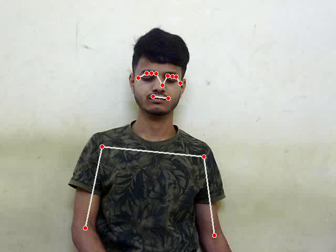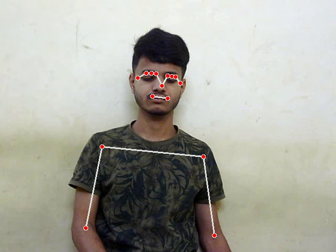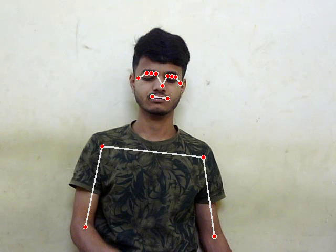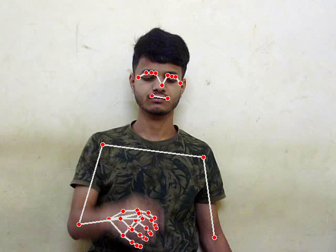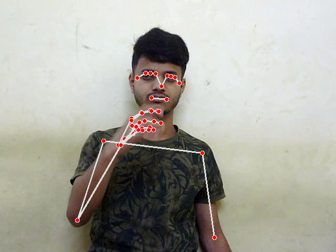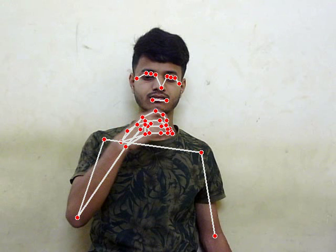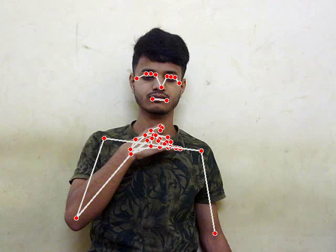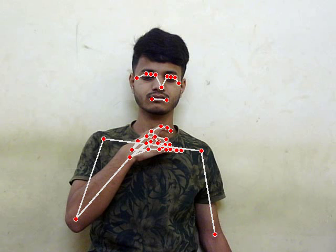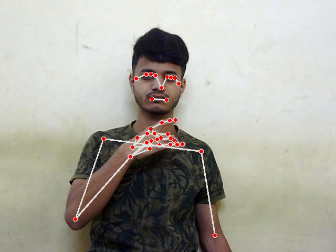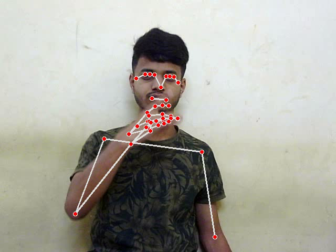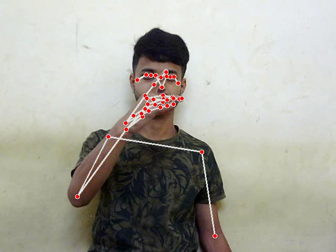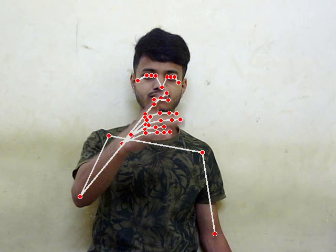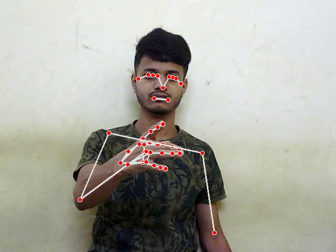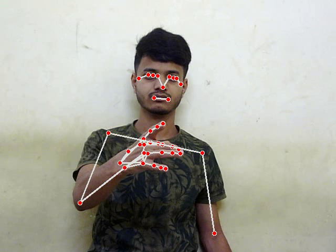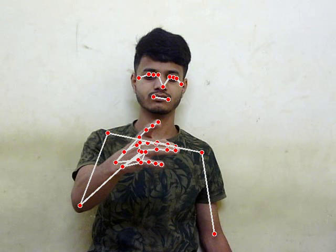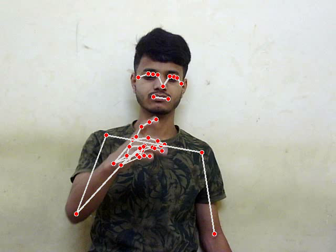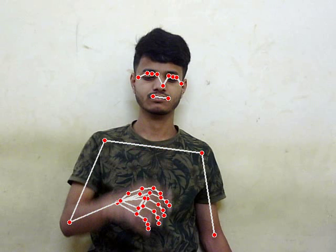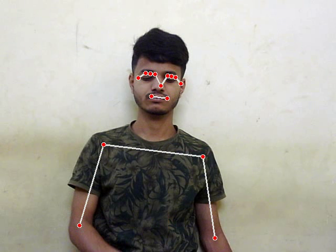like